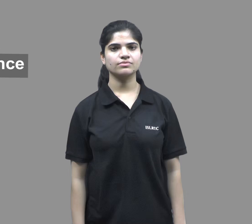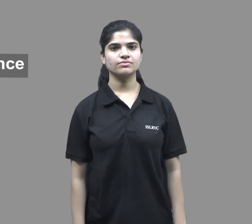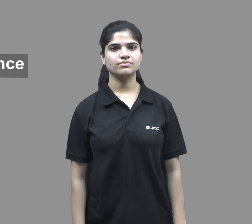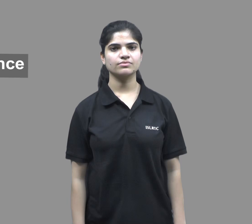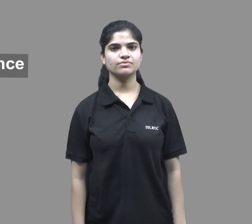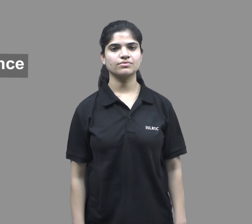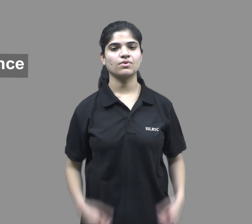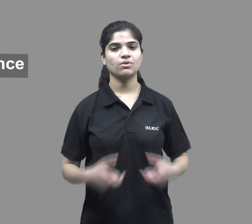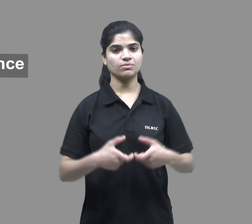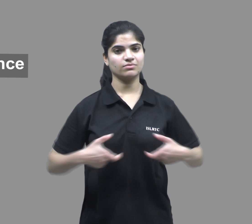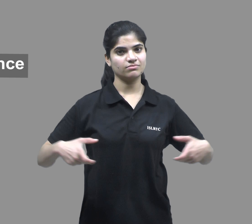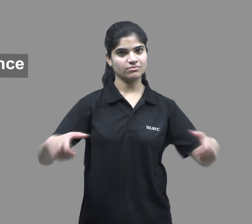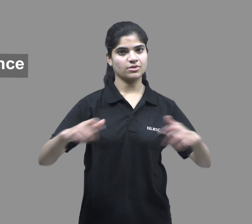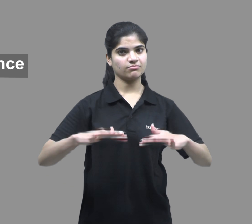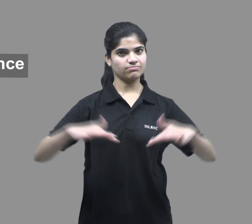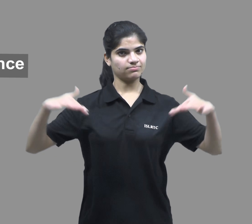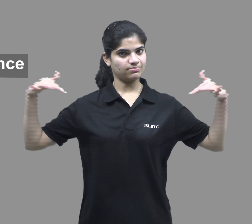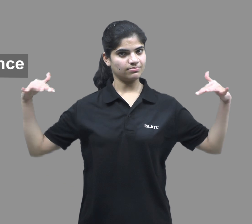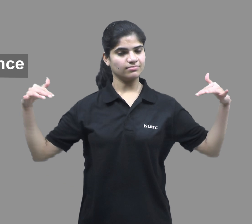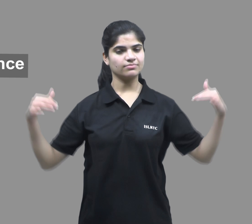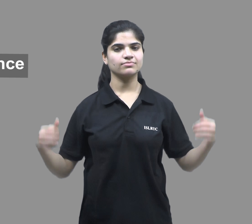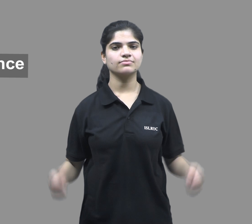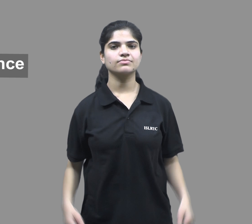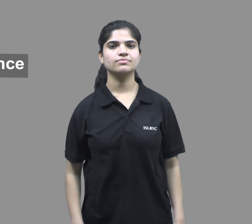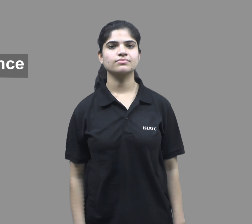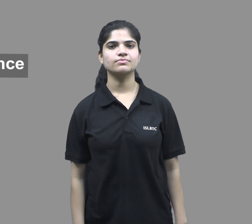Conference